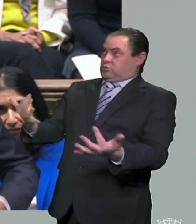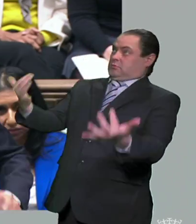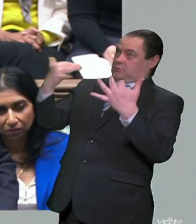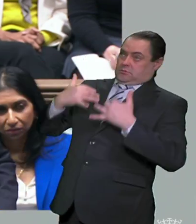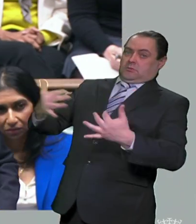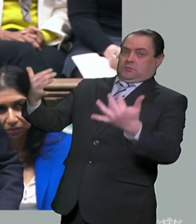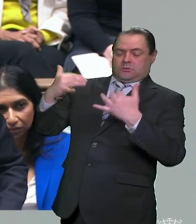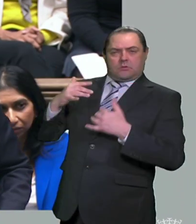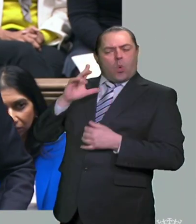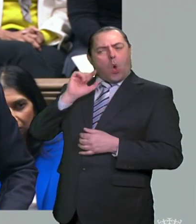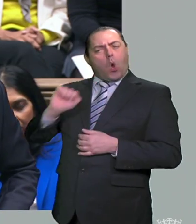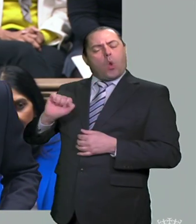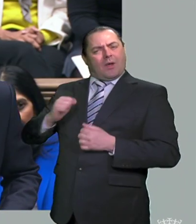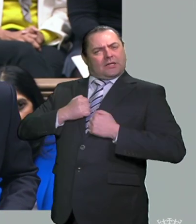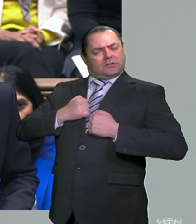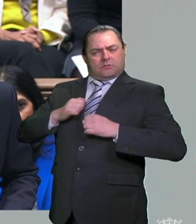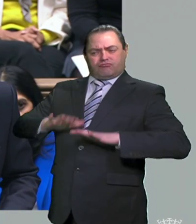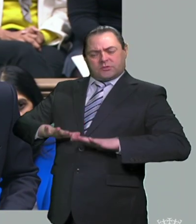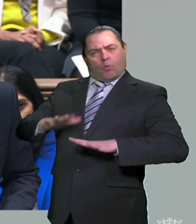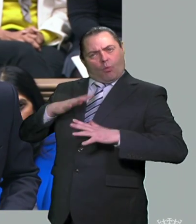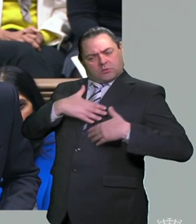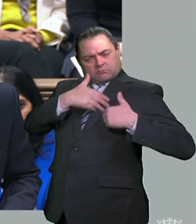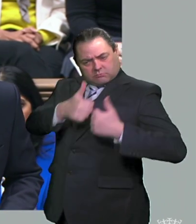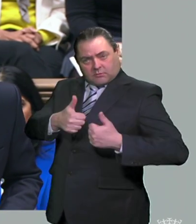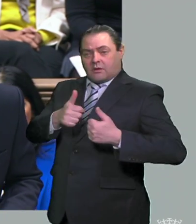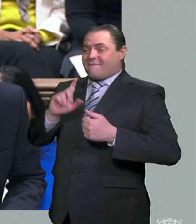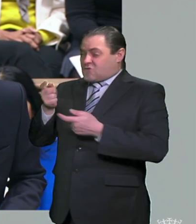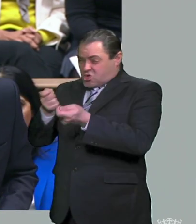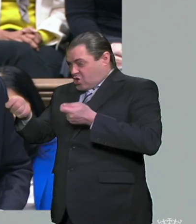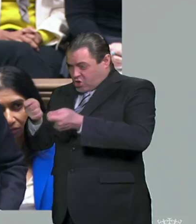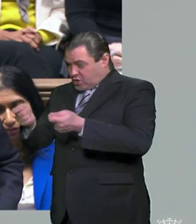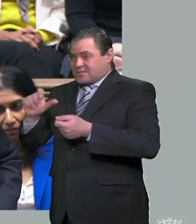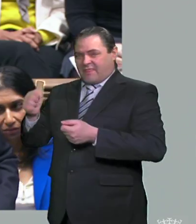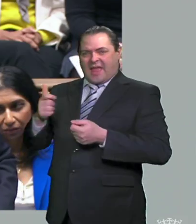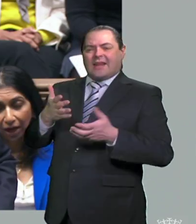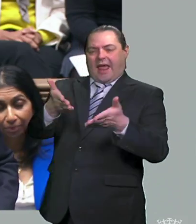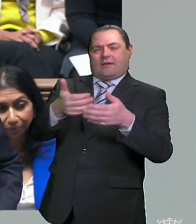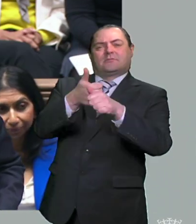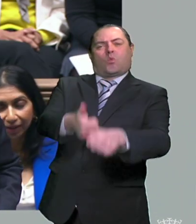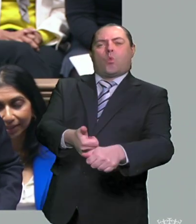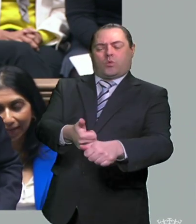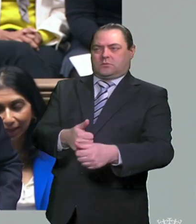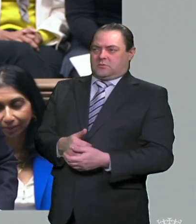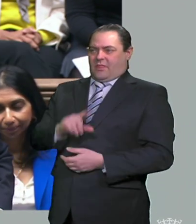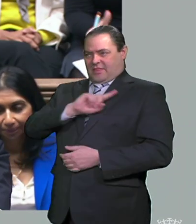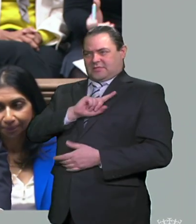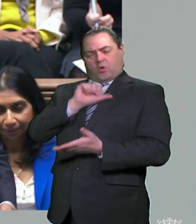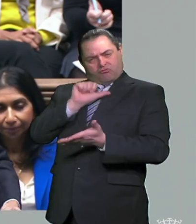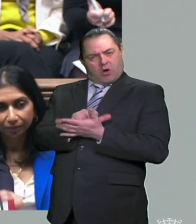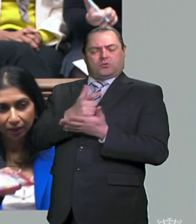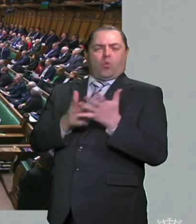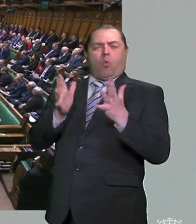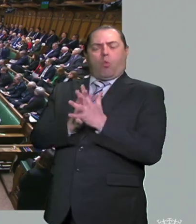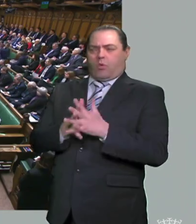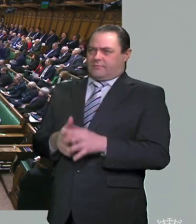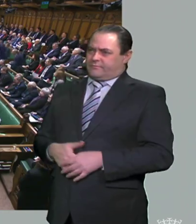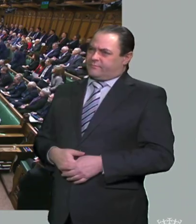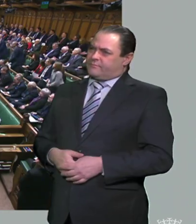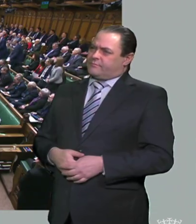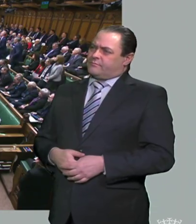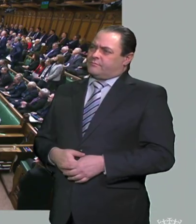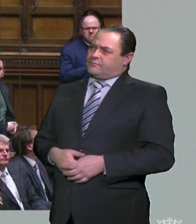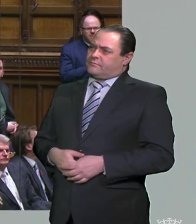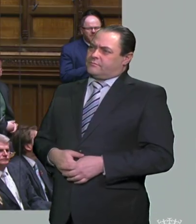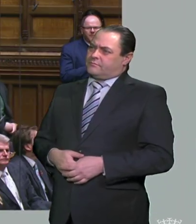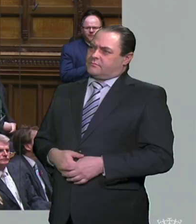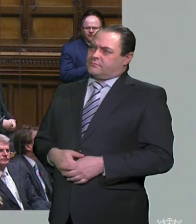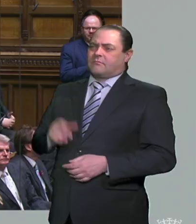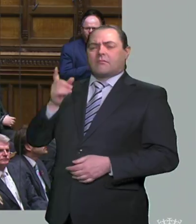This has always been the way of this country. Once we get a grip on this system, that is who we can extend our support to, and that is why it is the right legislation.